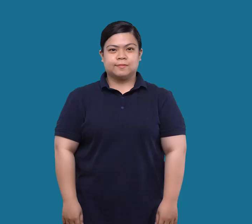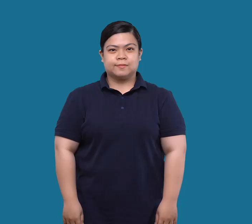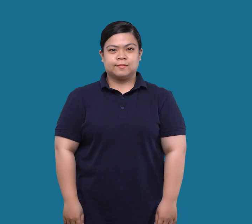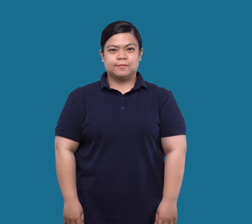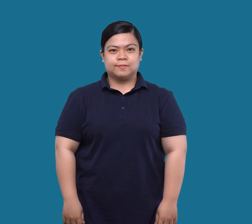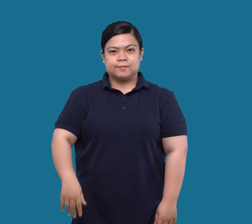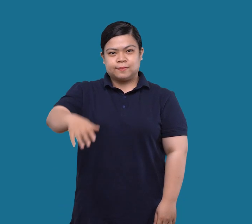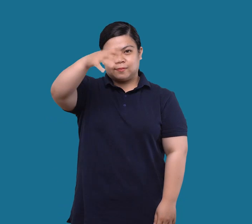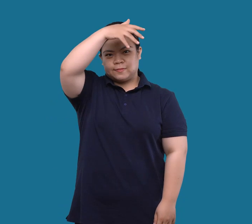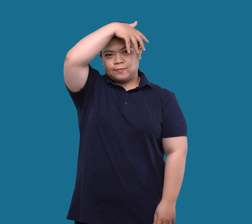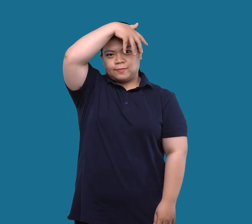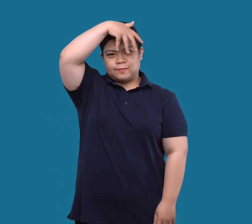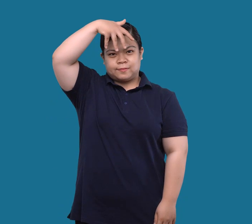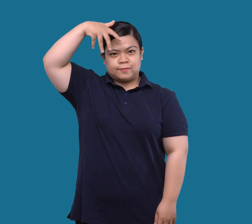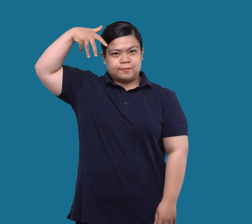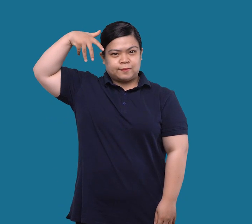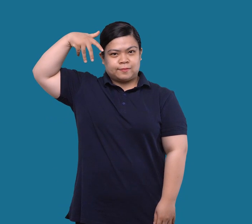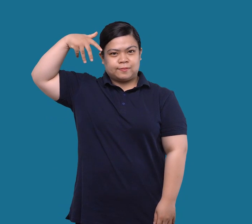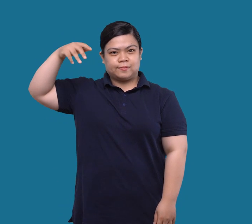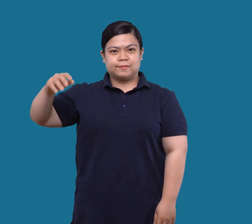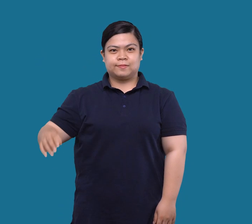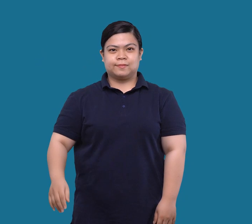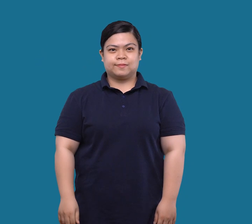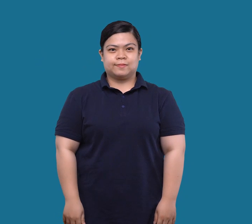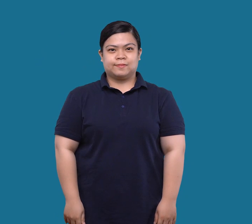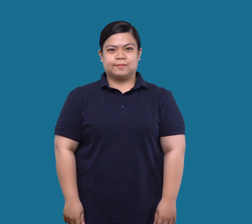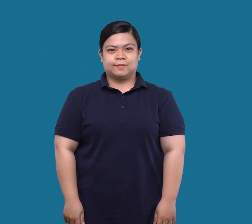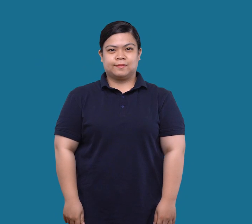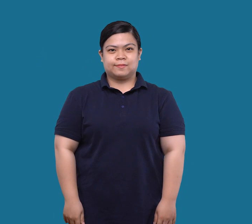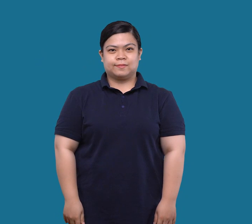dân tộc Mông